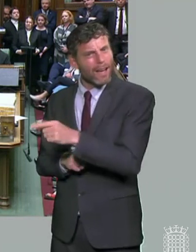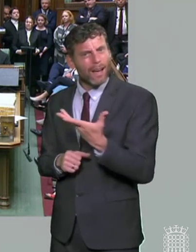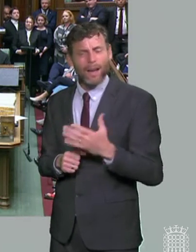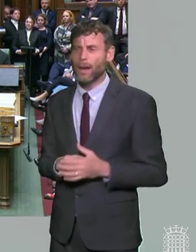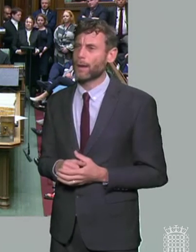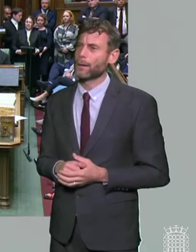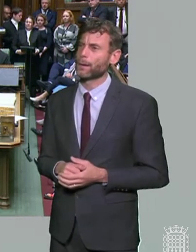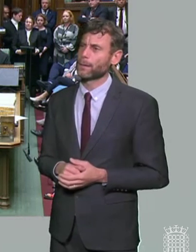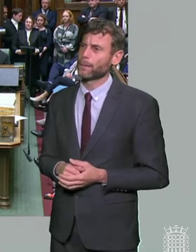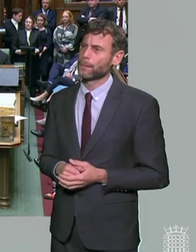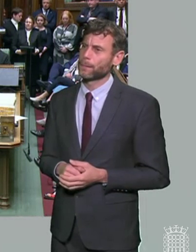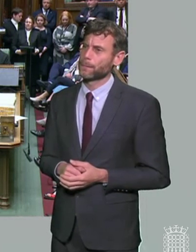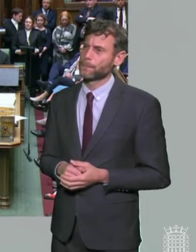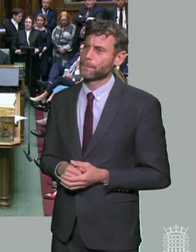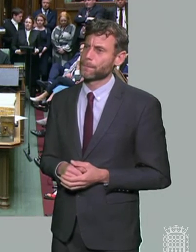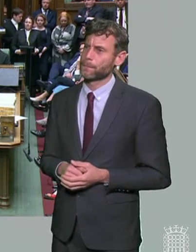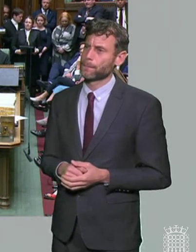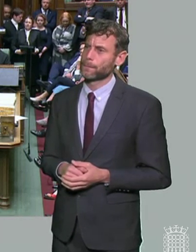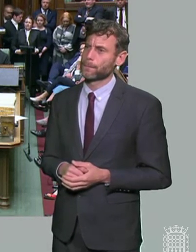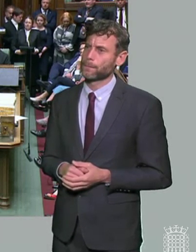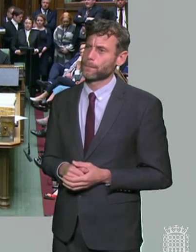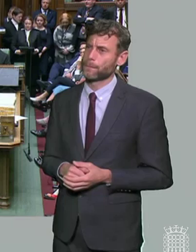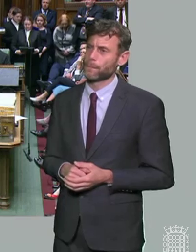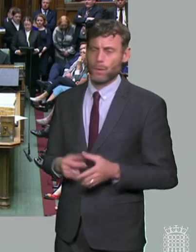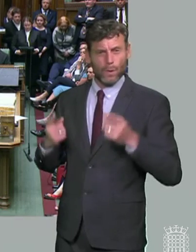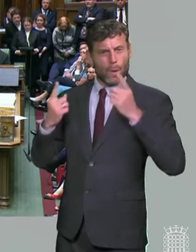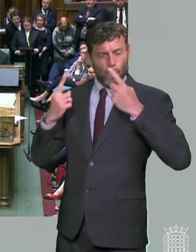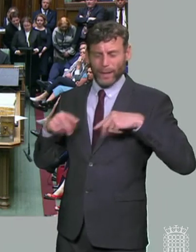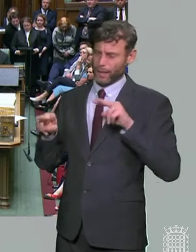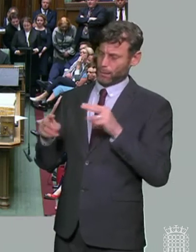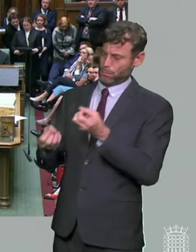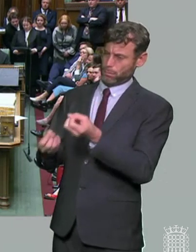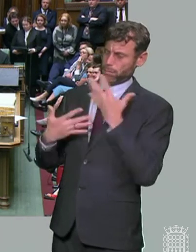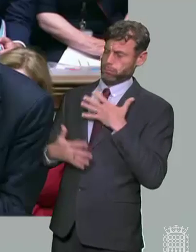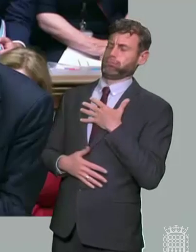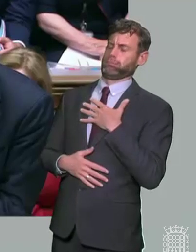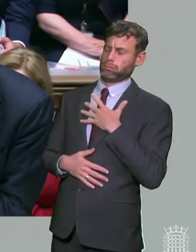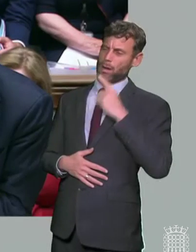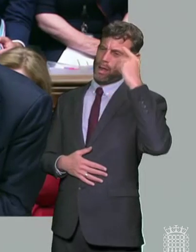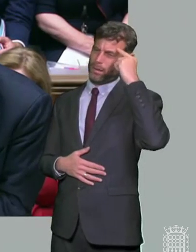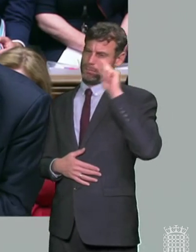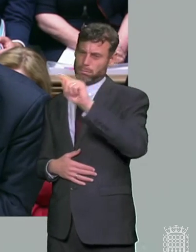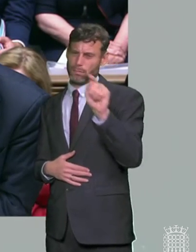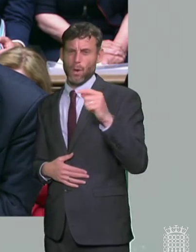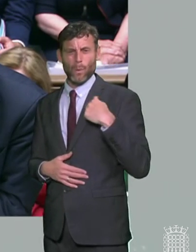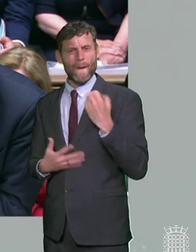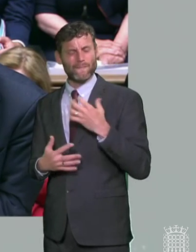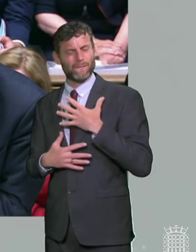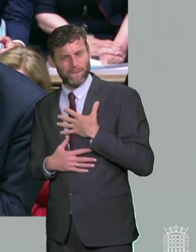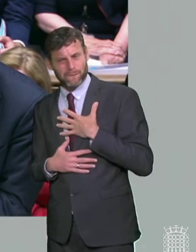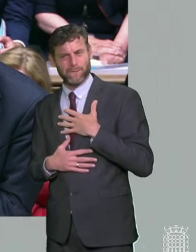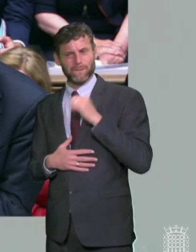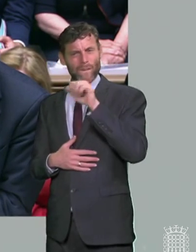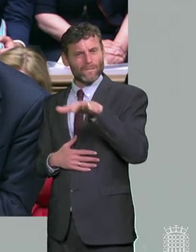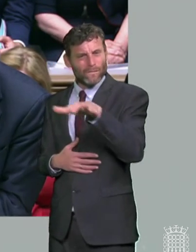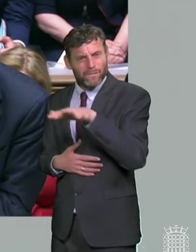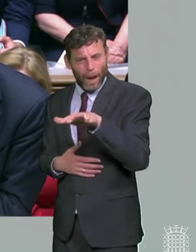I think everybody in the House has sympathy with Akshay and the other constituents, and their families, that he mentions.